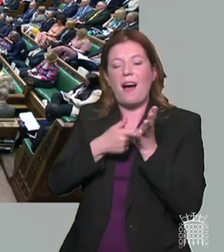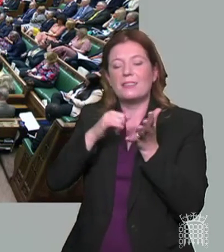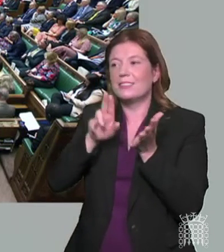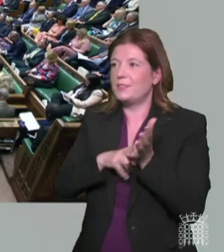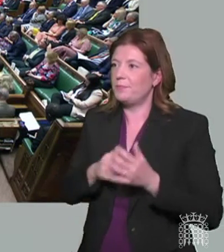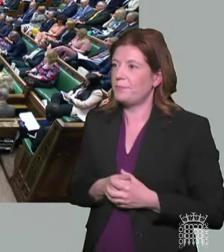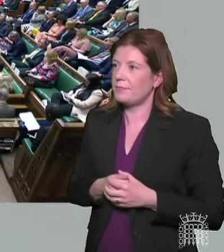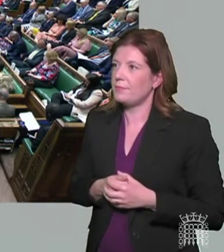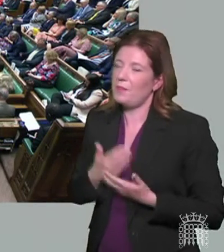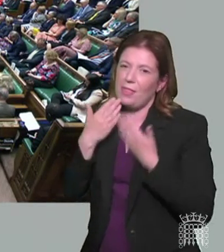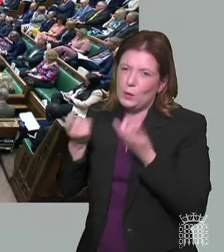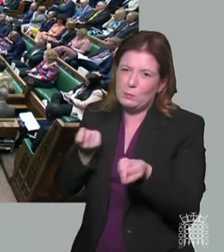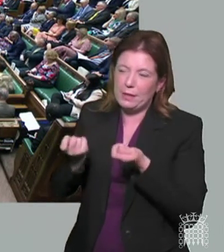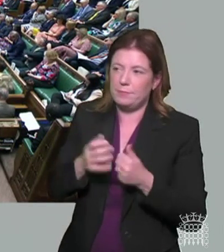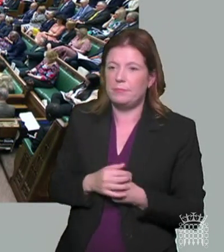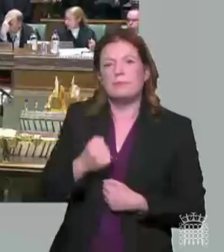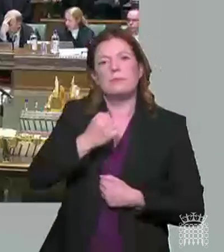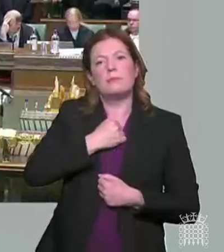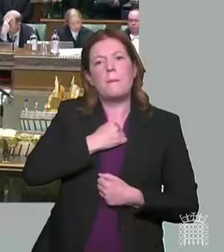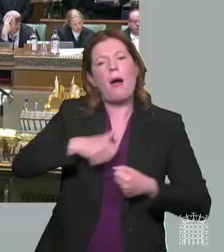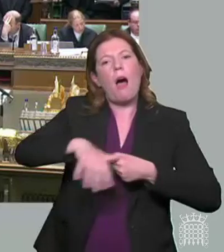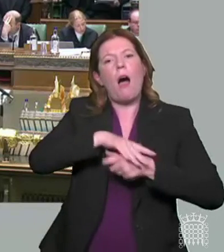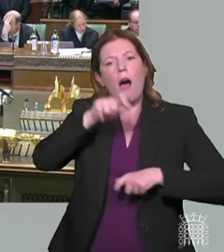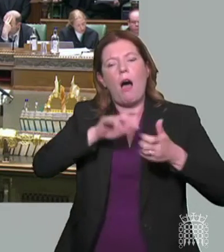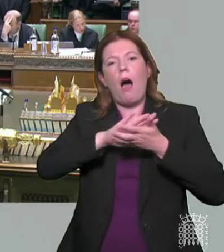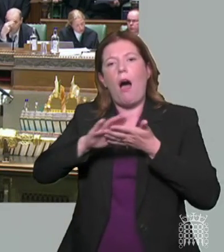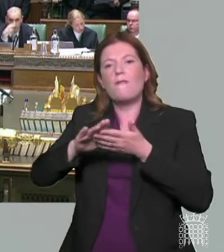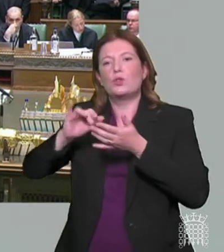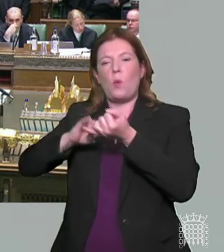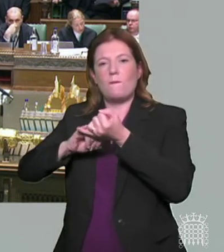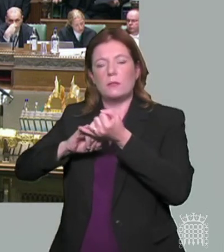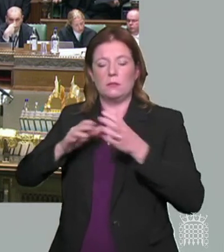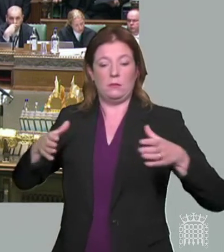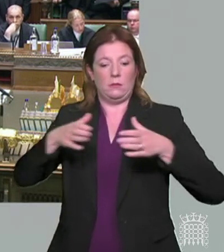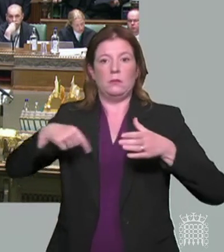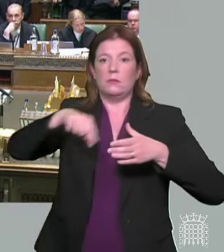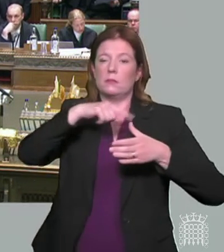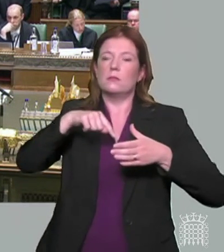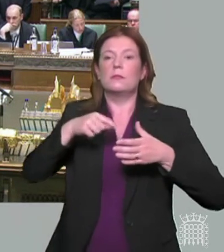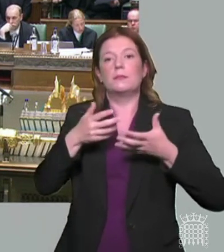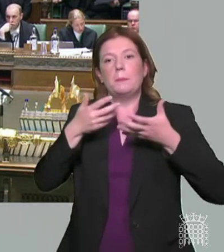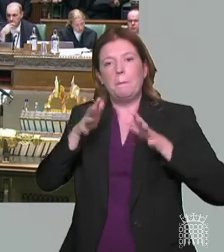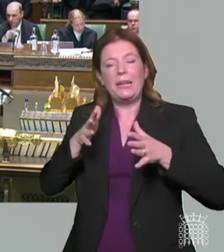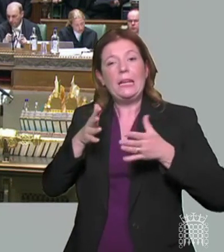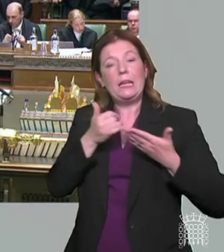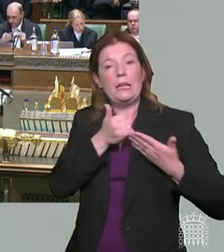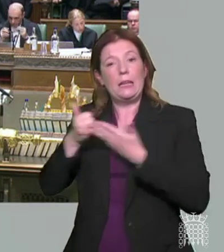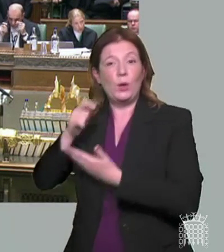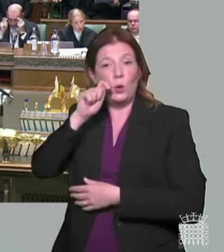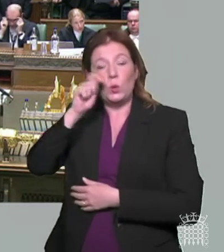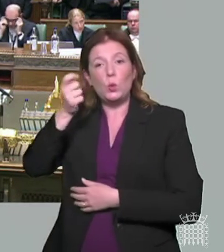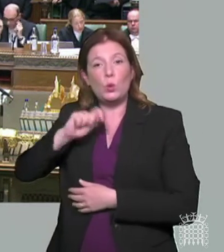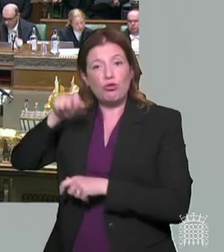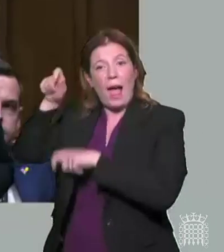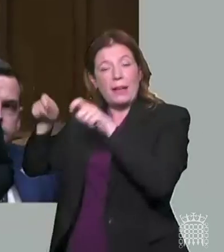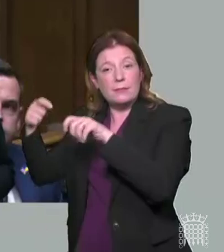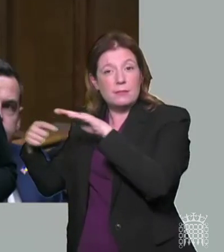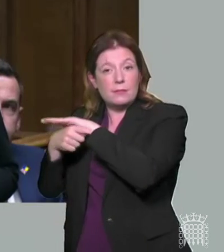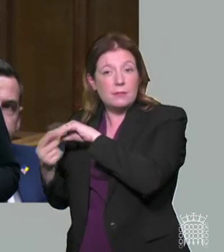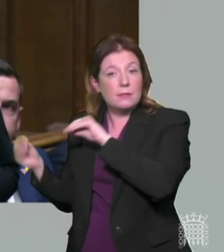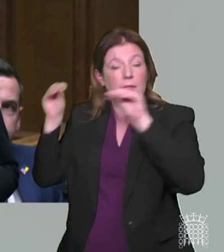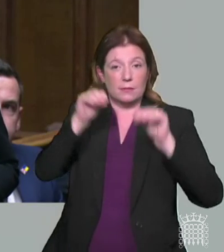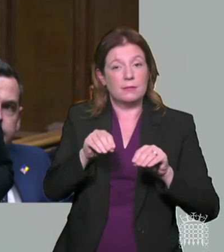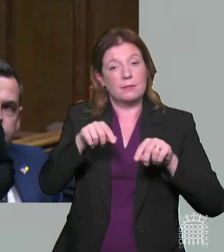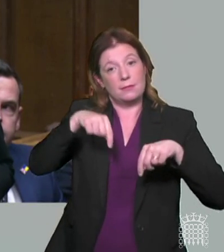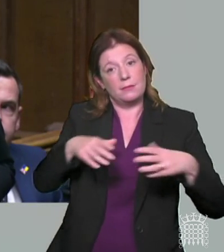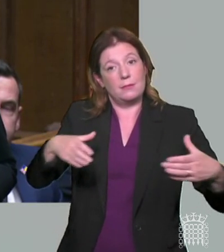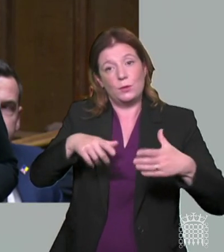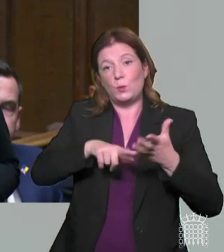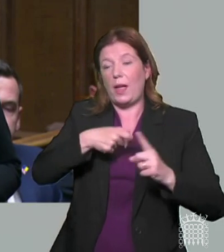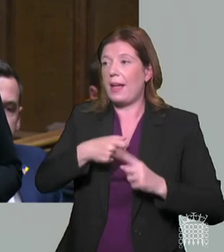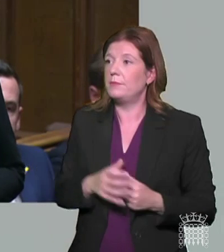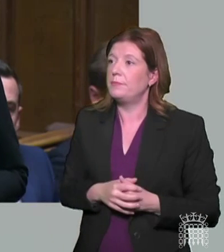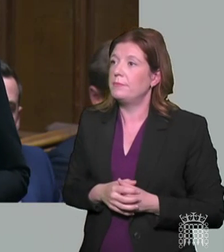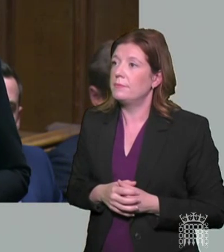Will my right honourable Friend join me in thanking my Hertford and Stortford constituents who are offering help and refuge to Ukrainians suffering from and fleeing the Russian invasion?